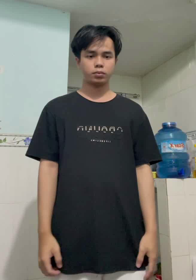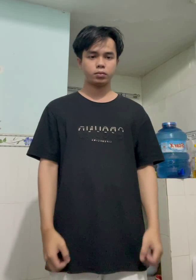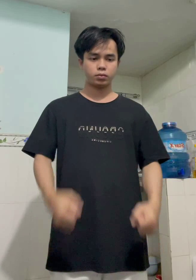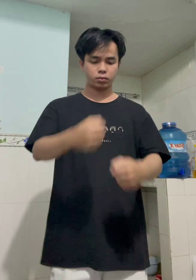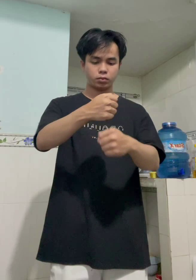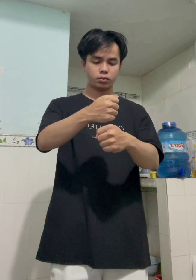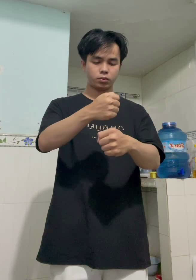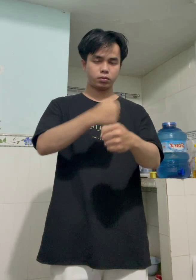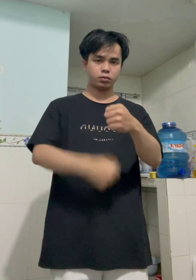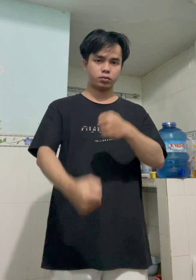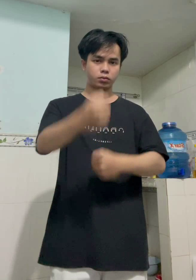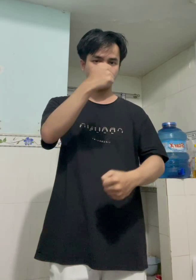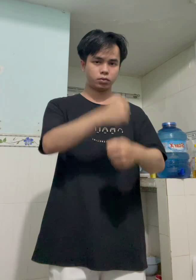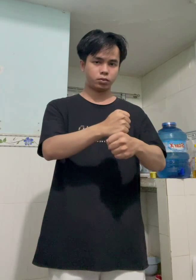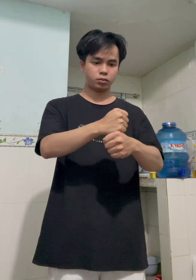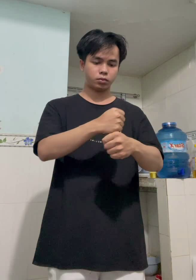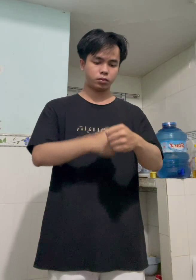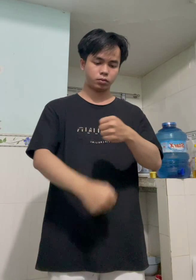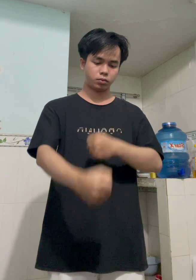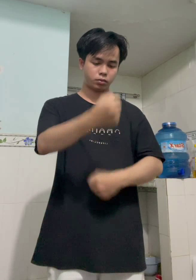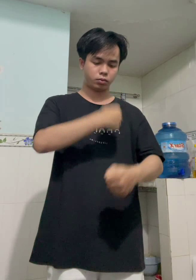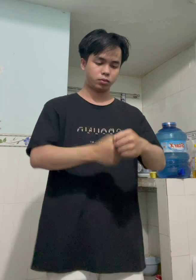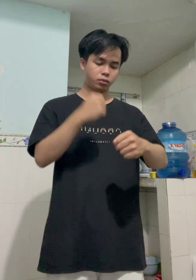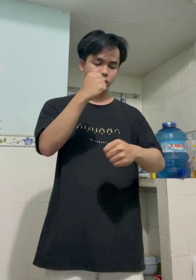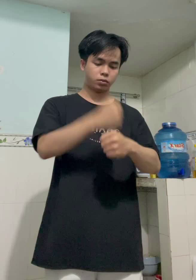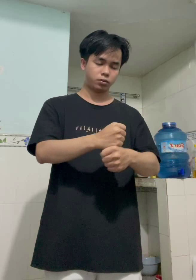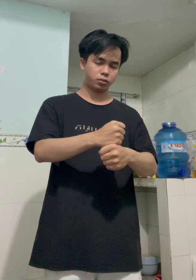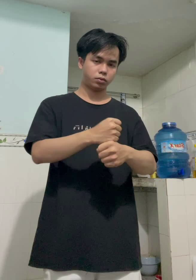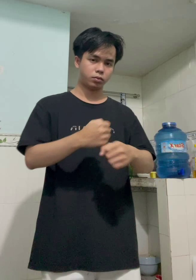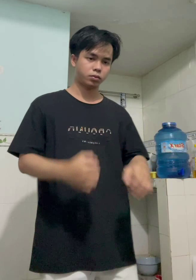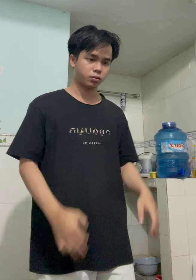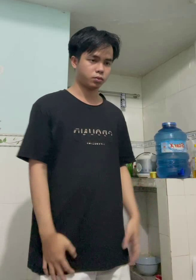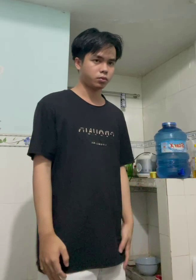quanh nam